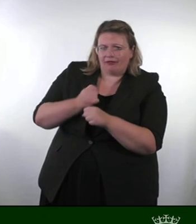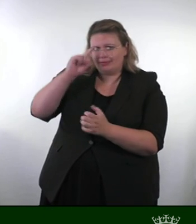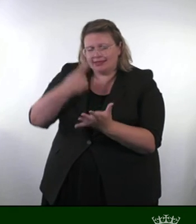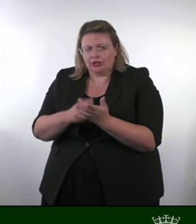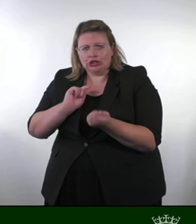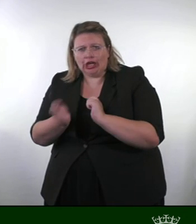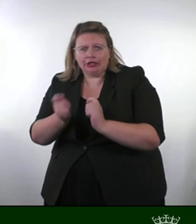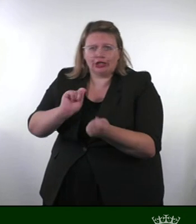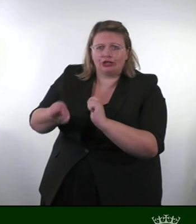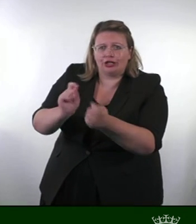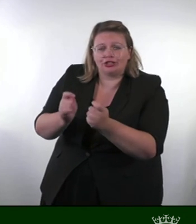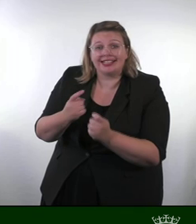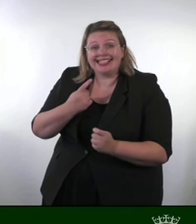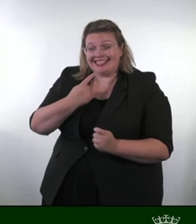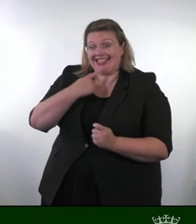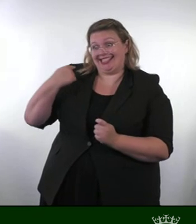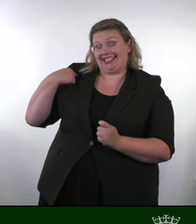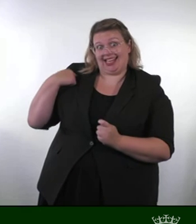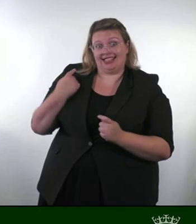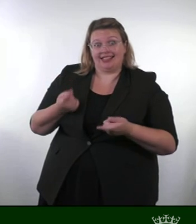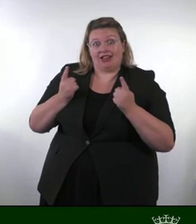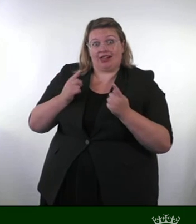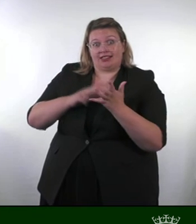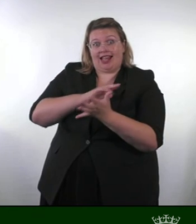Yesterday, the director of NHS Test and Trace said,